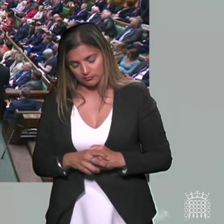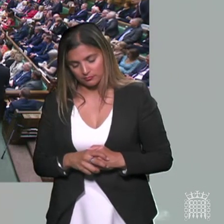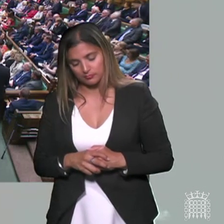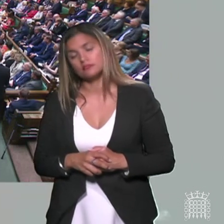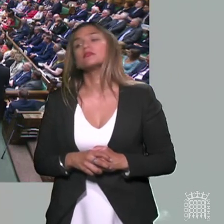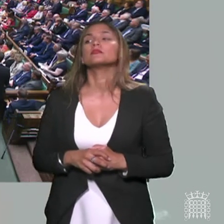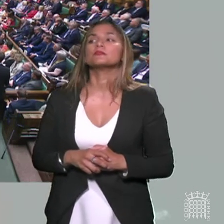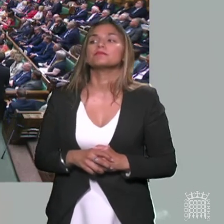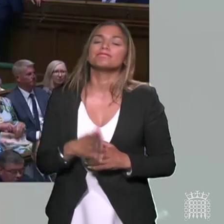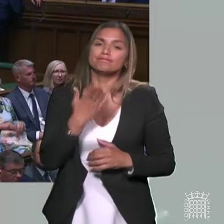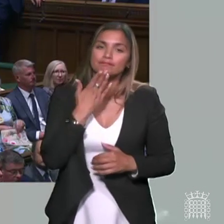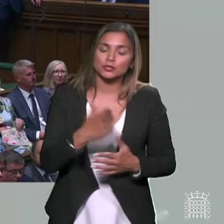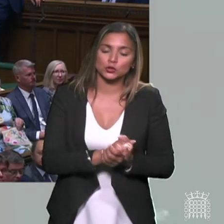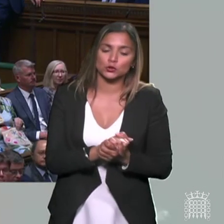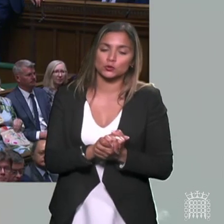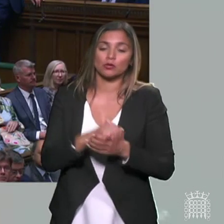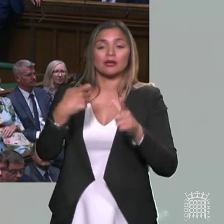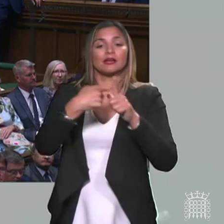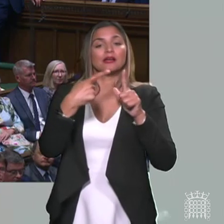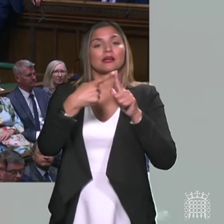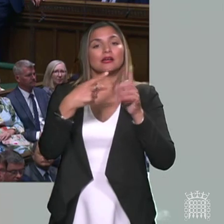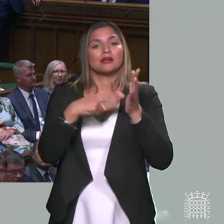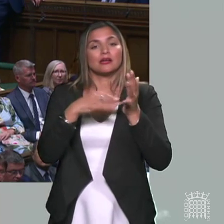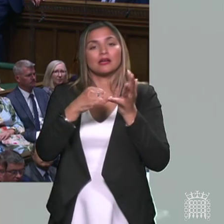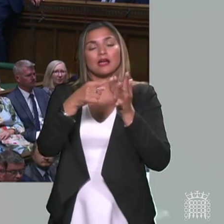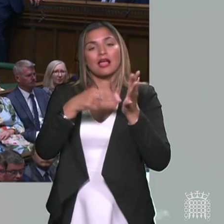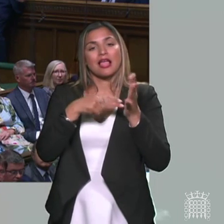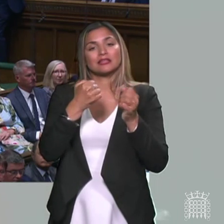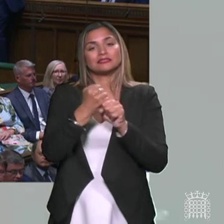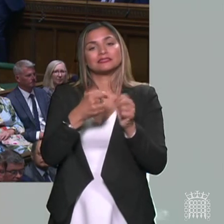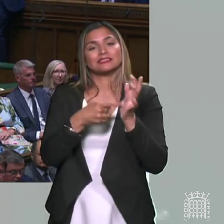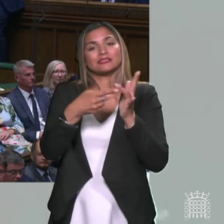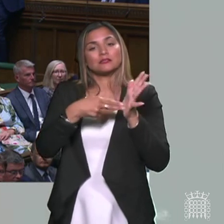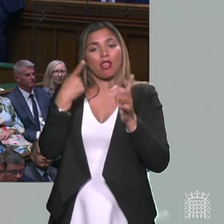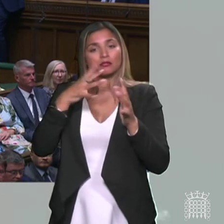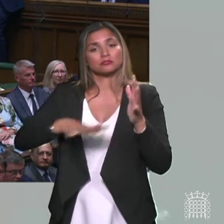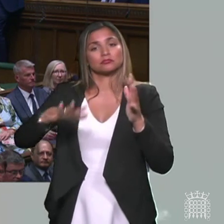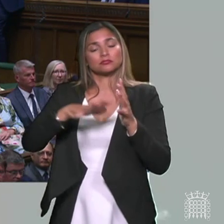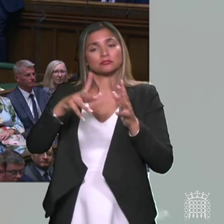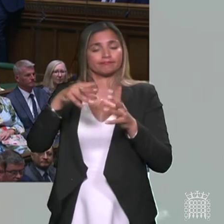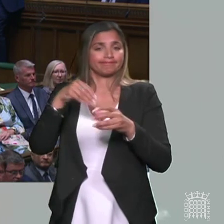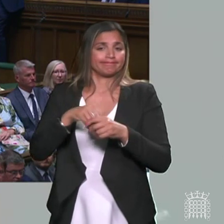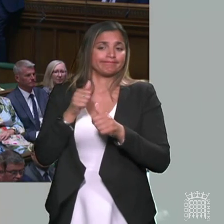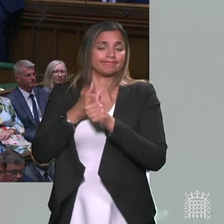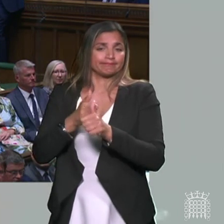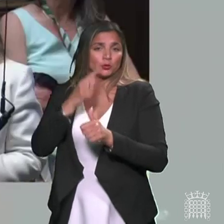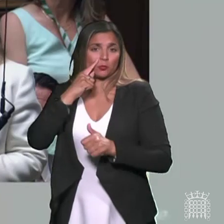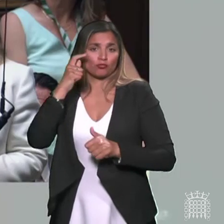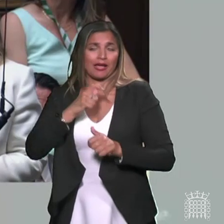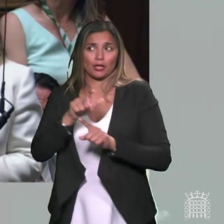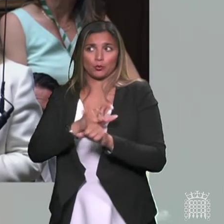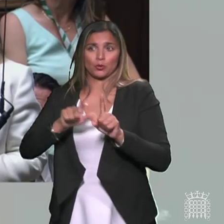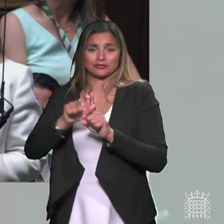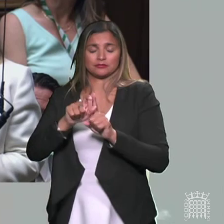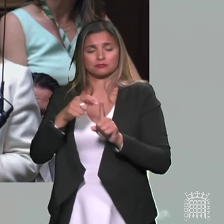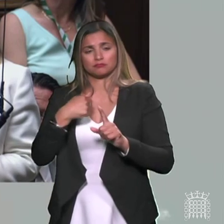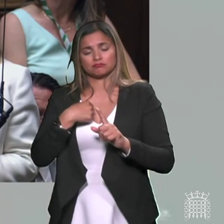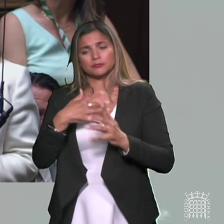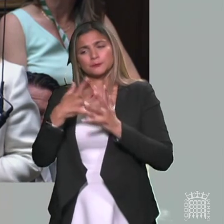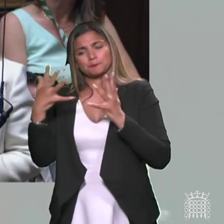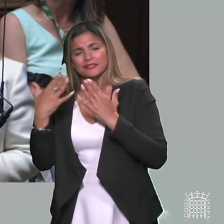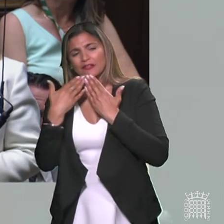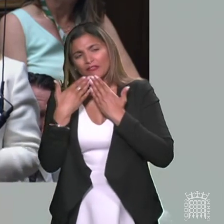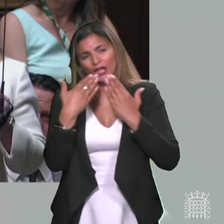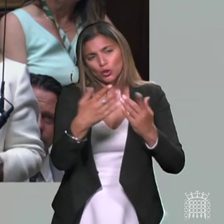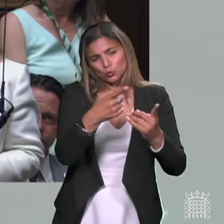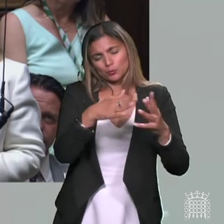On behalf of the Ukrainian community that is at the heart of Kensington, I send huge thanks to the Prime Minister for his support for Ukraine.